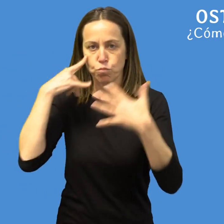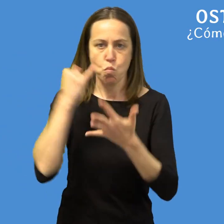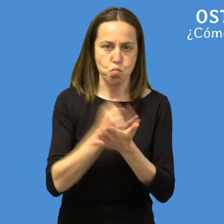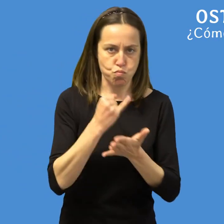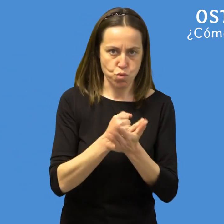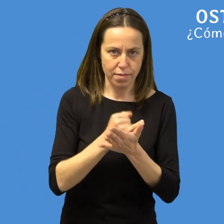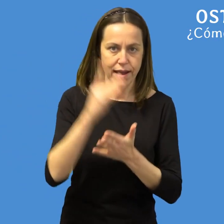probar